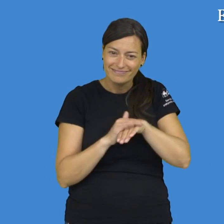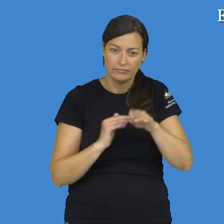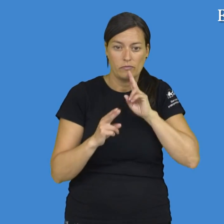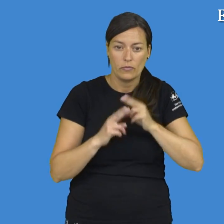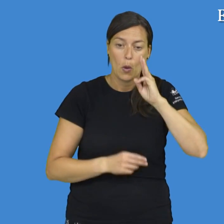nombre